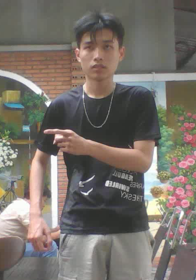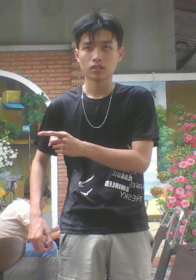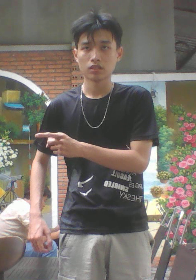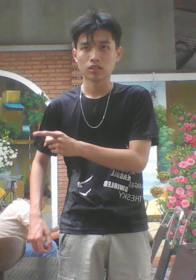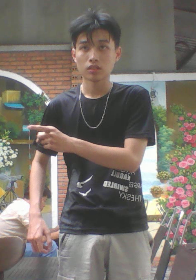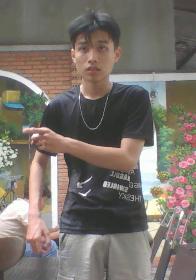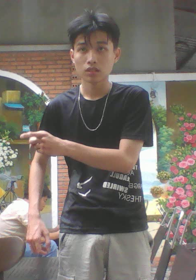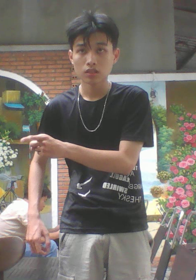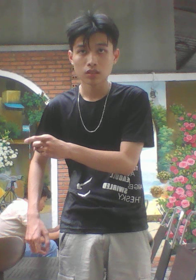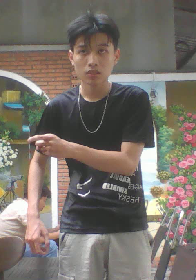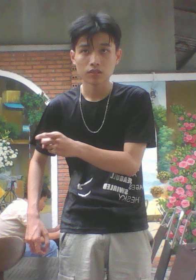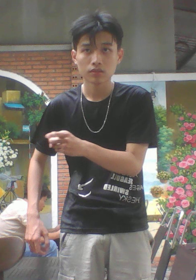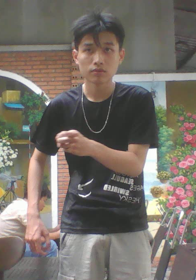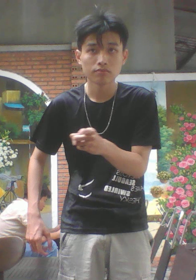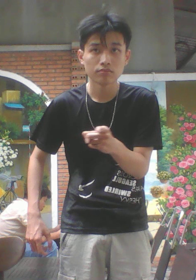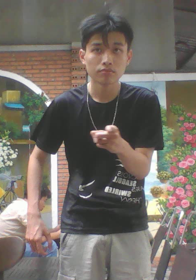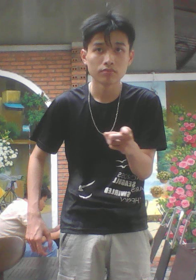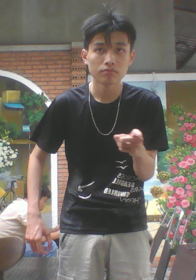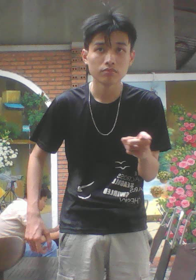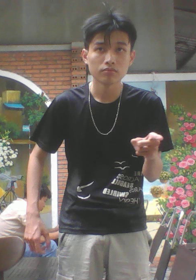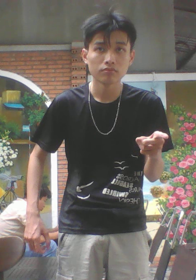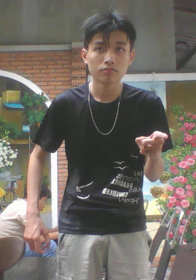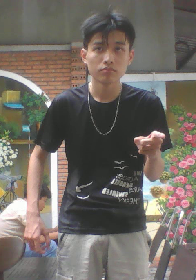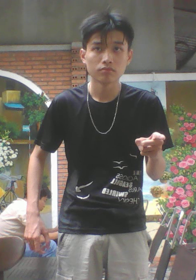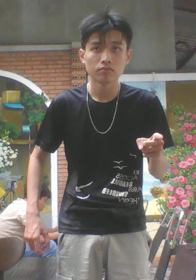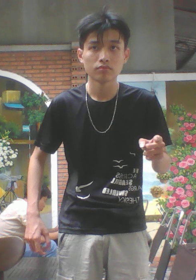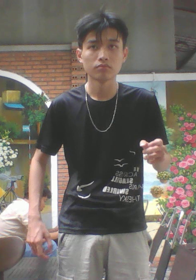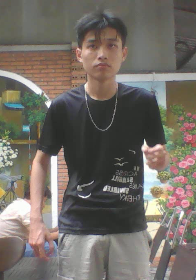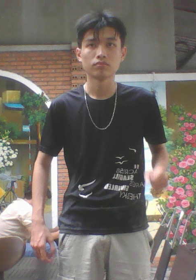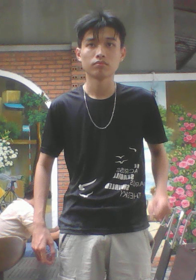cac ban